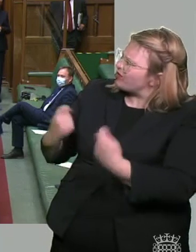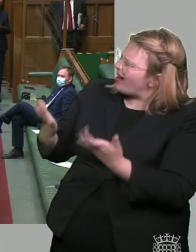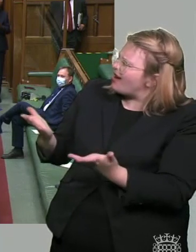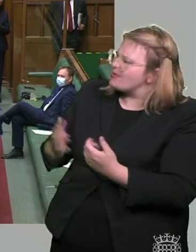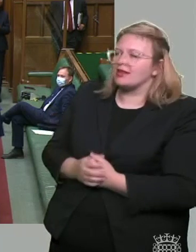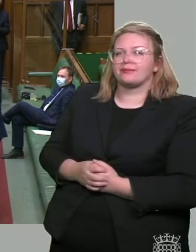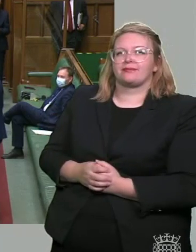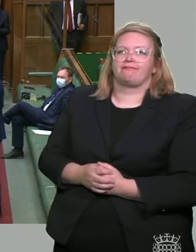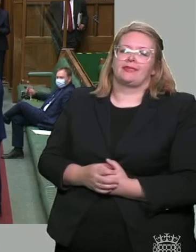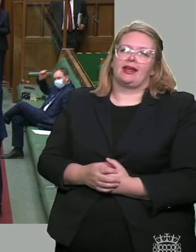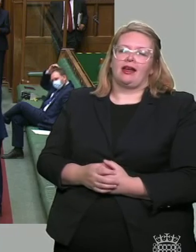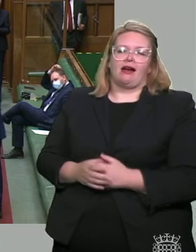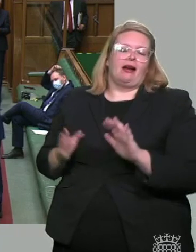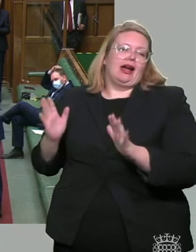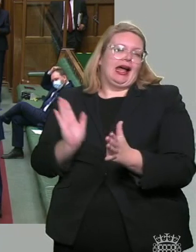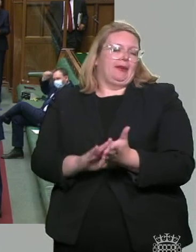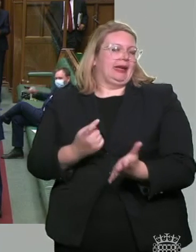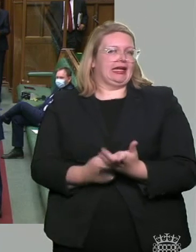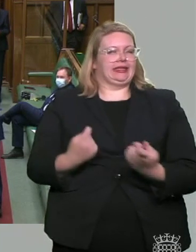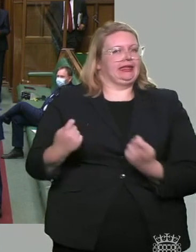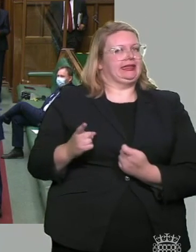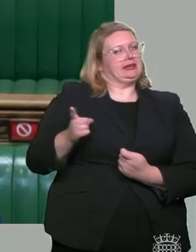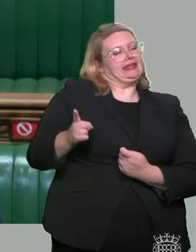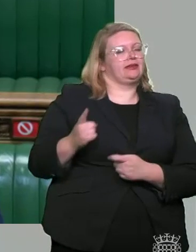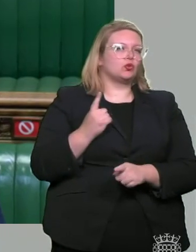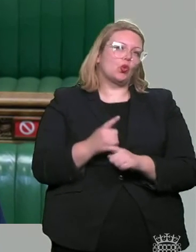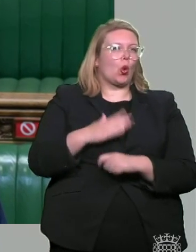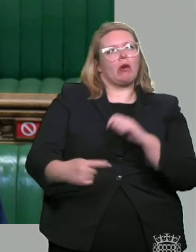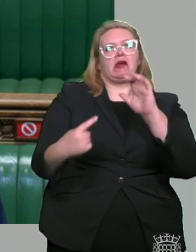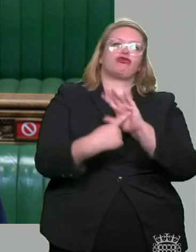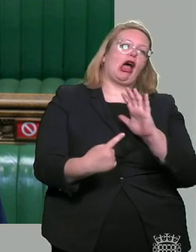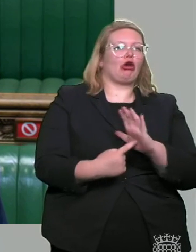The Prime Minister talks of priorities. What is he spending his time doing?